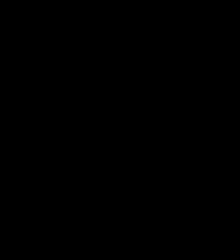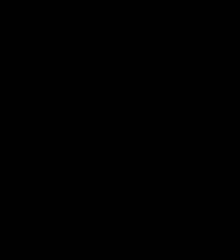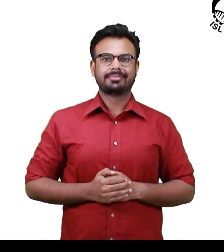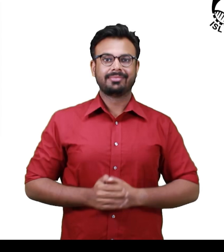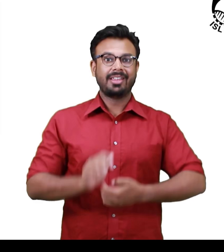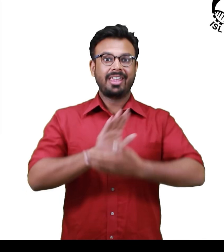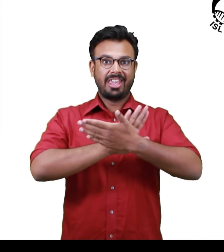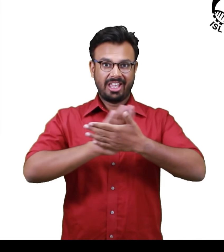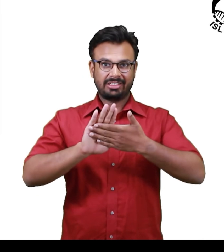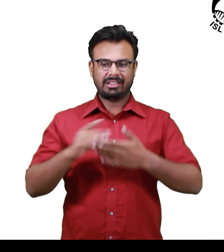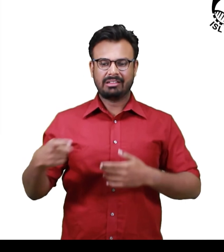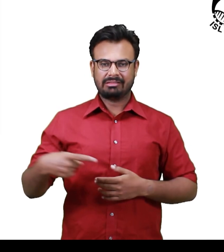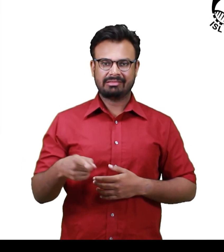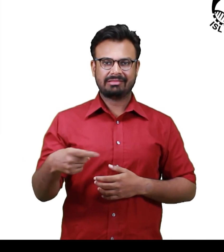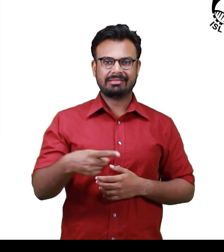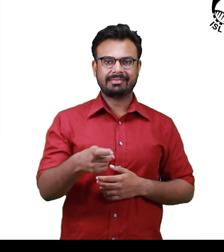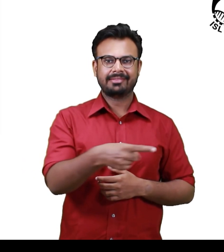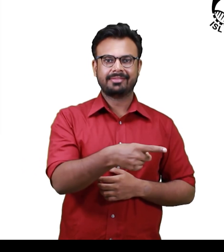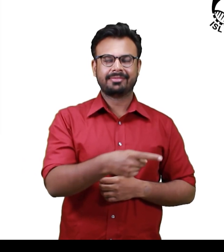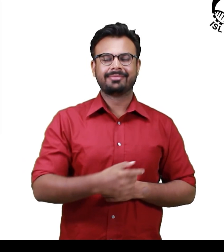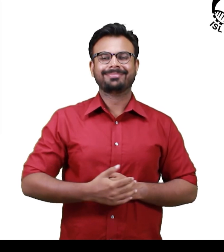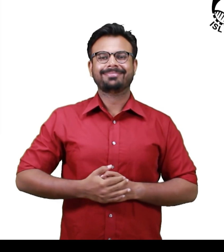Helminths